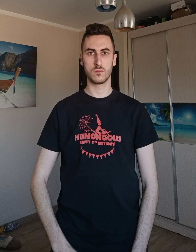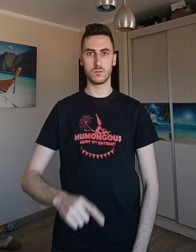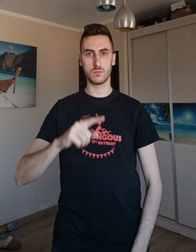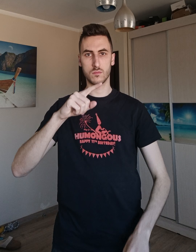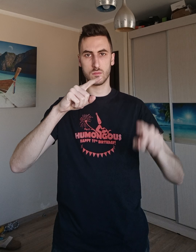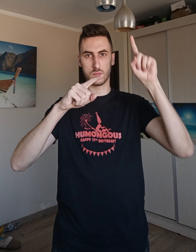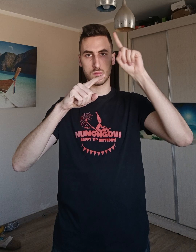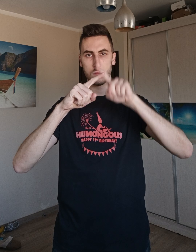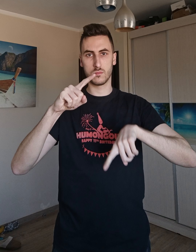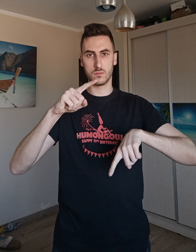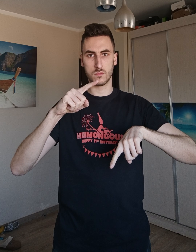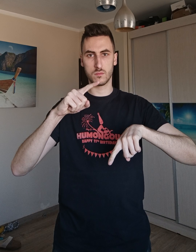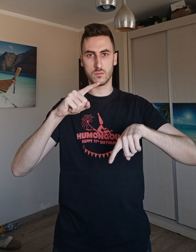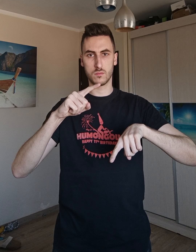טעות